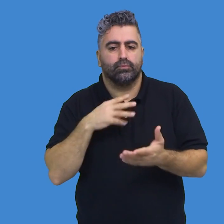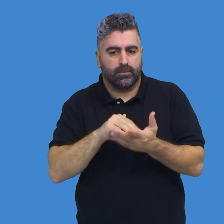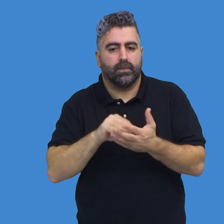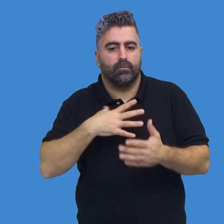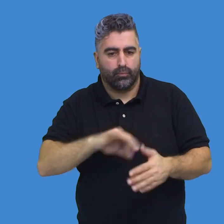vez